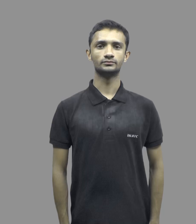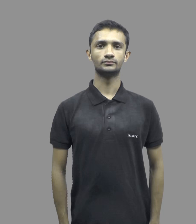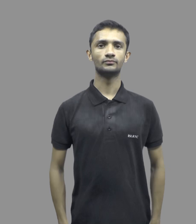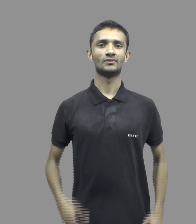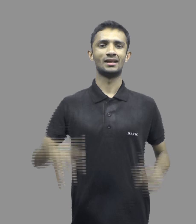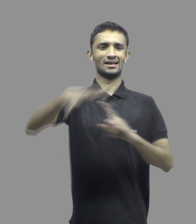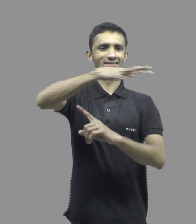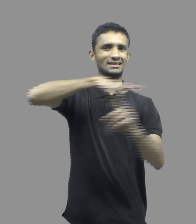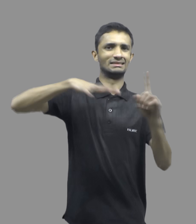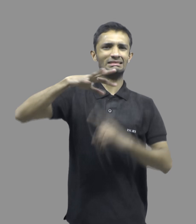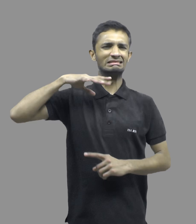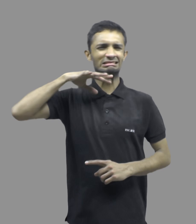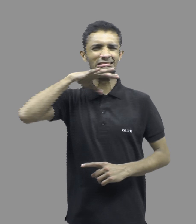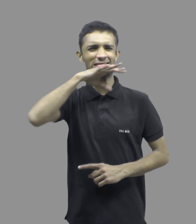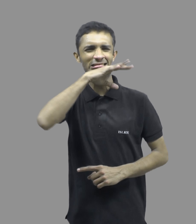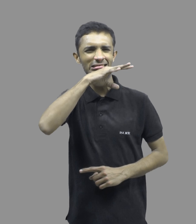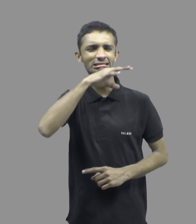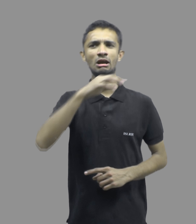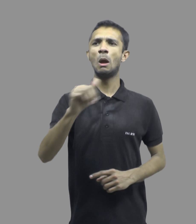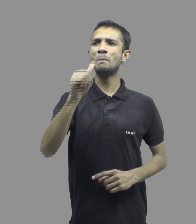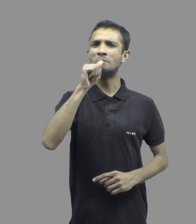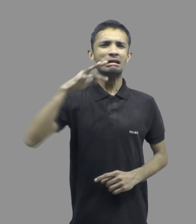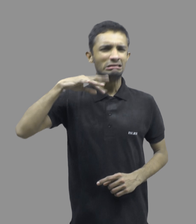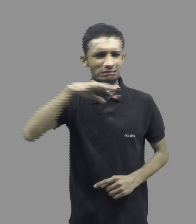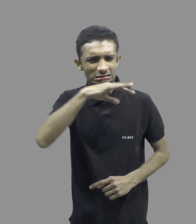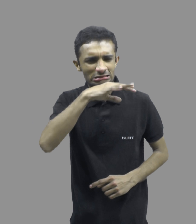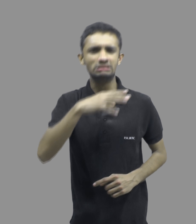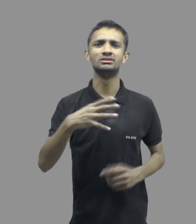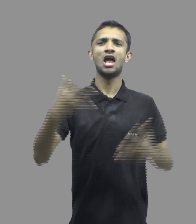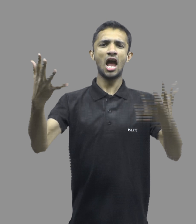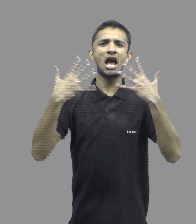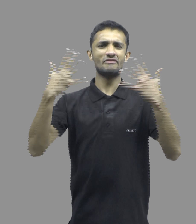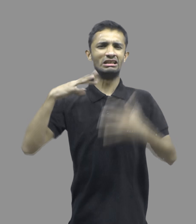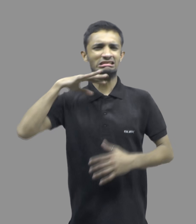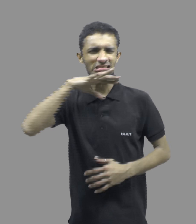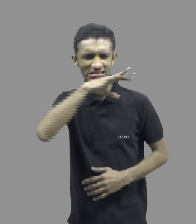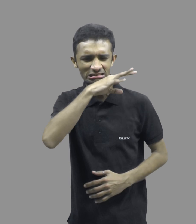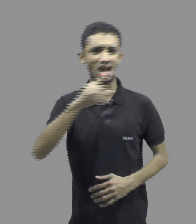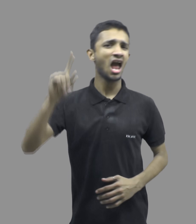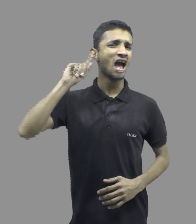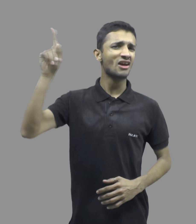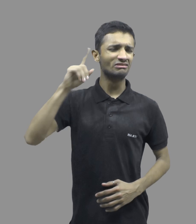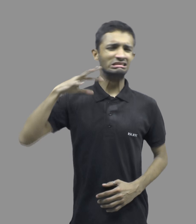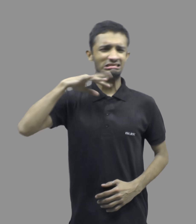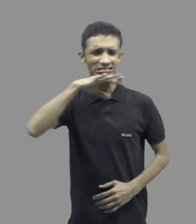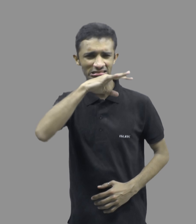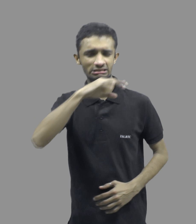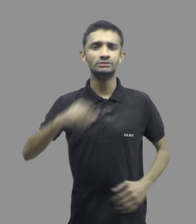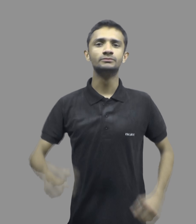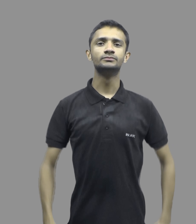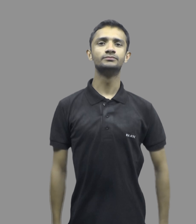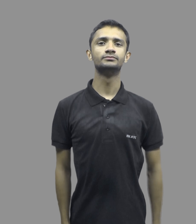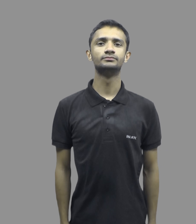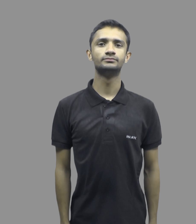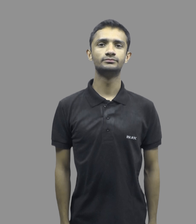Pollution